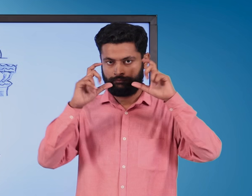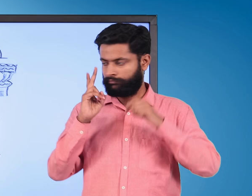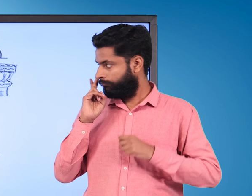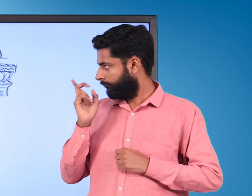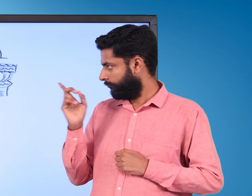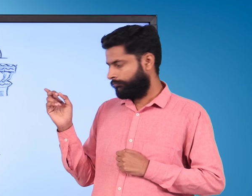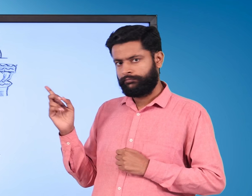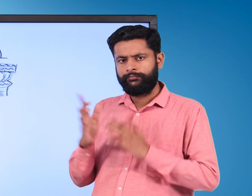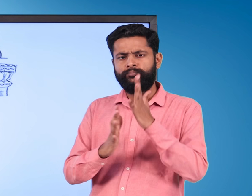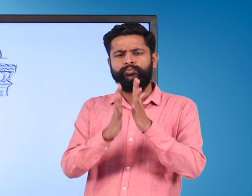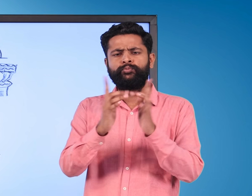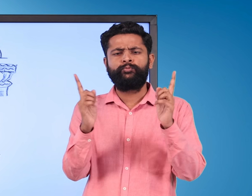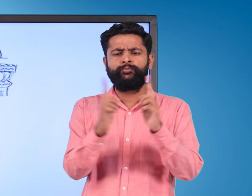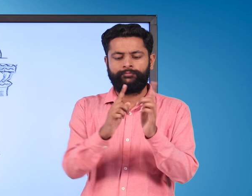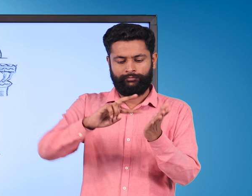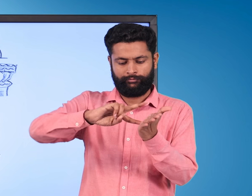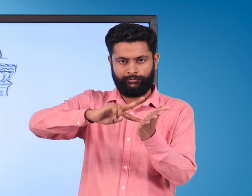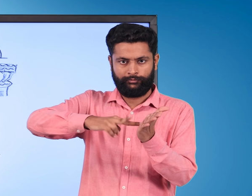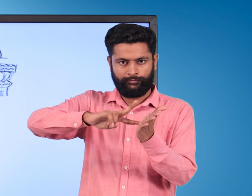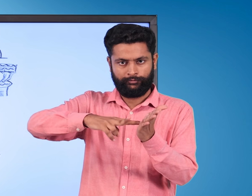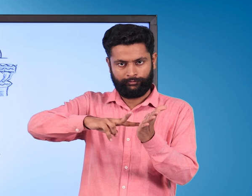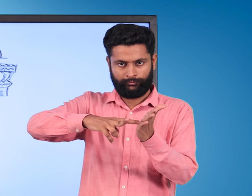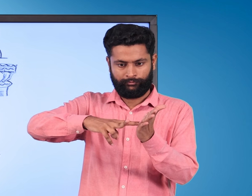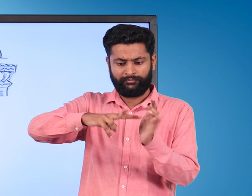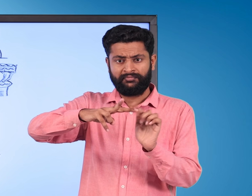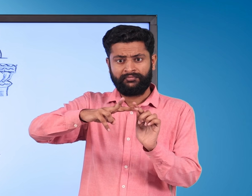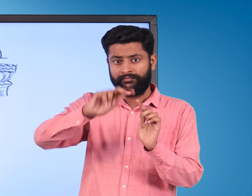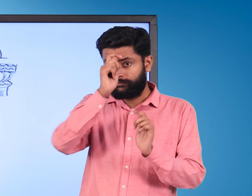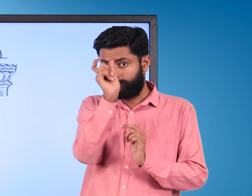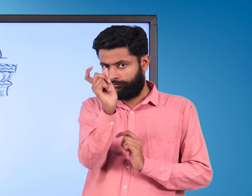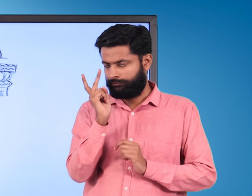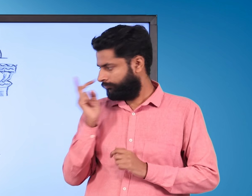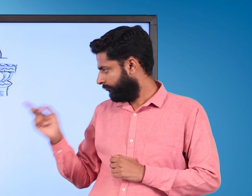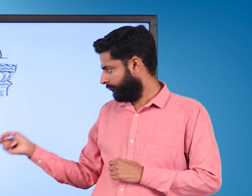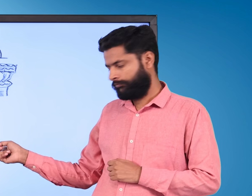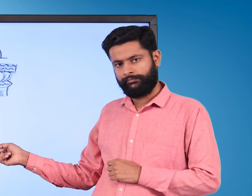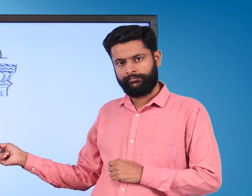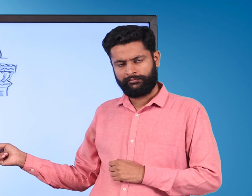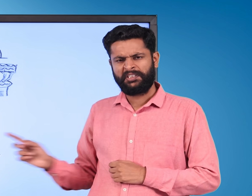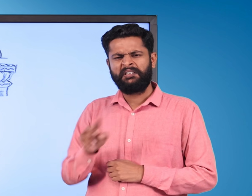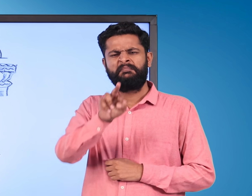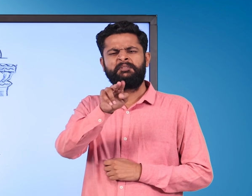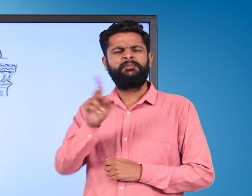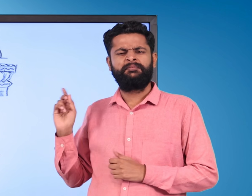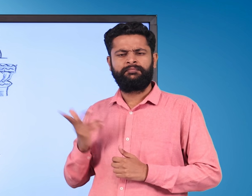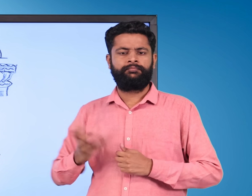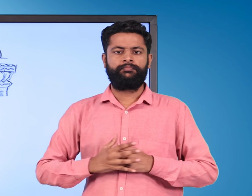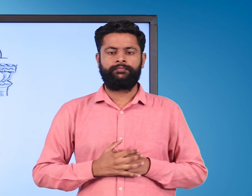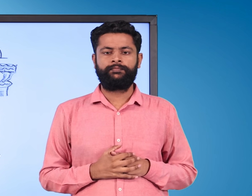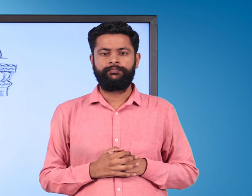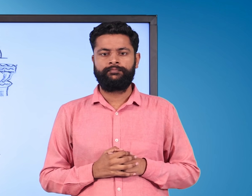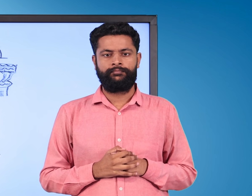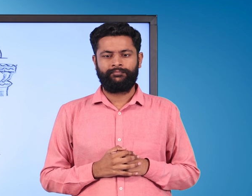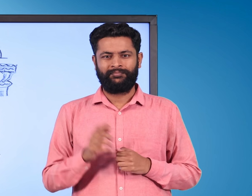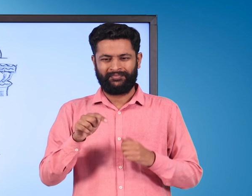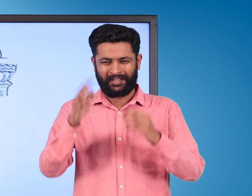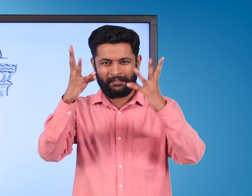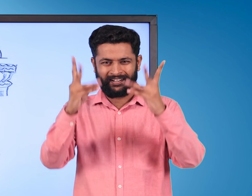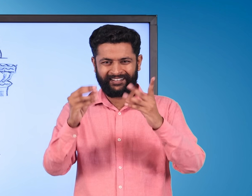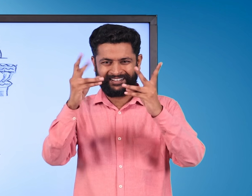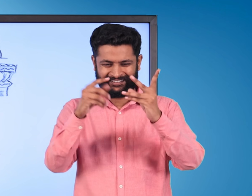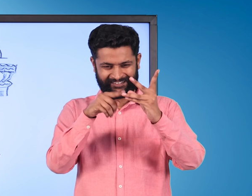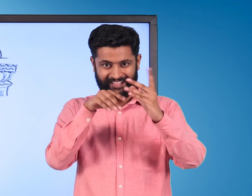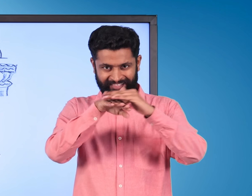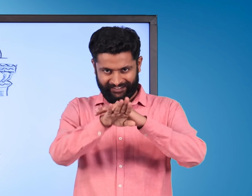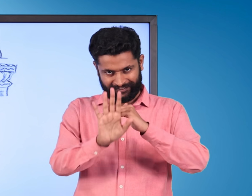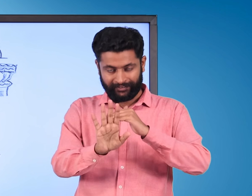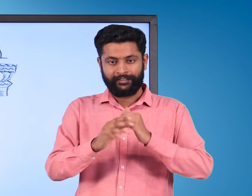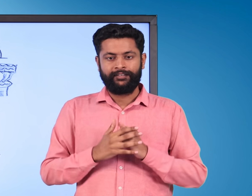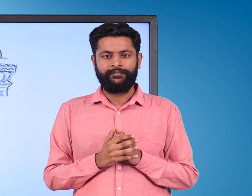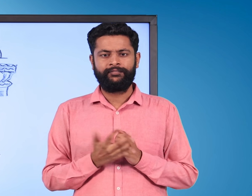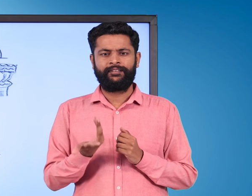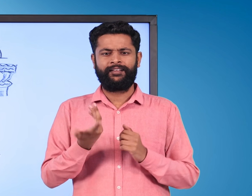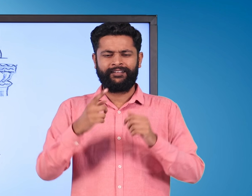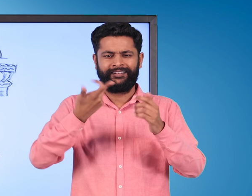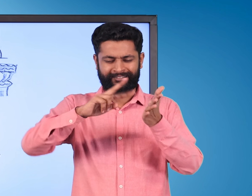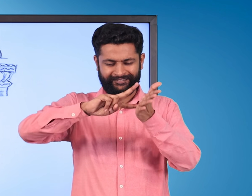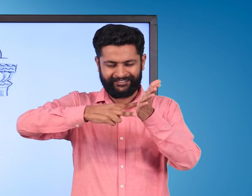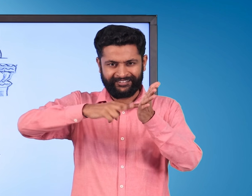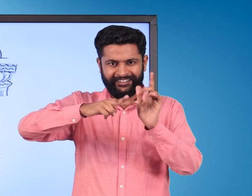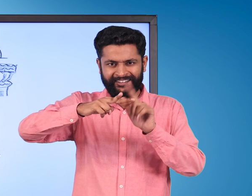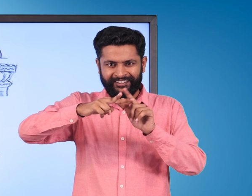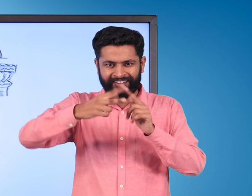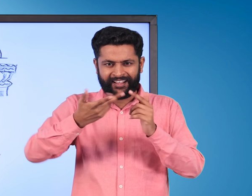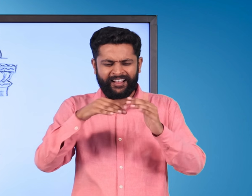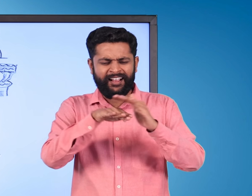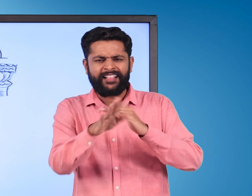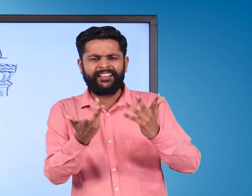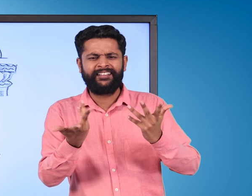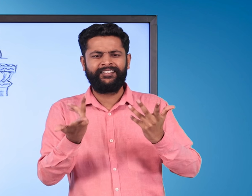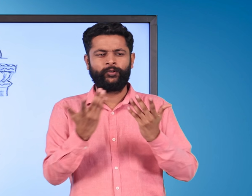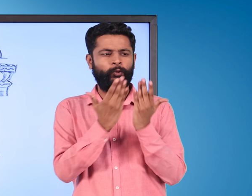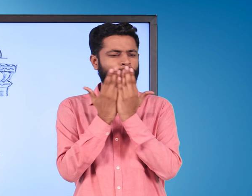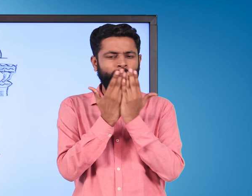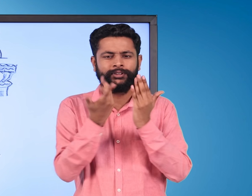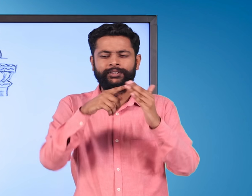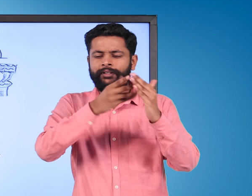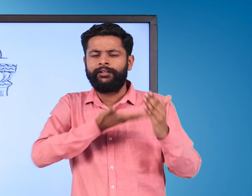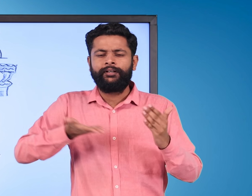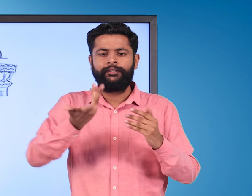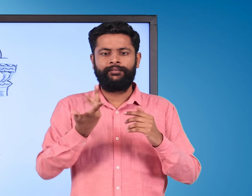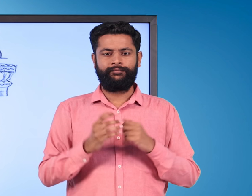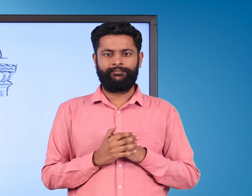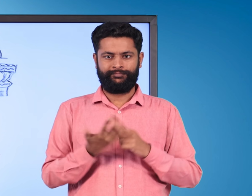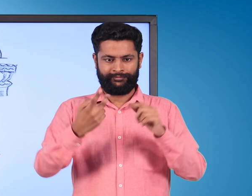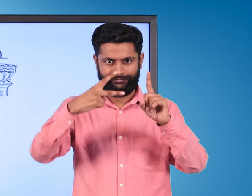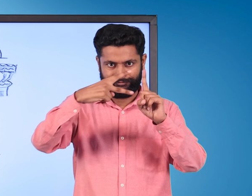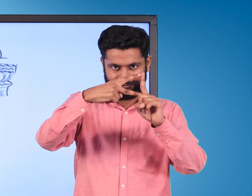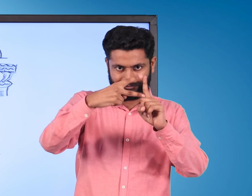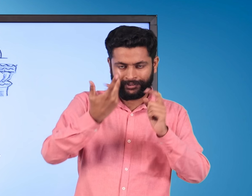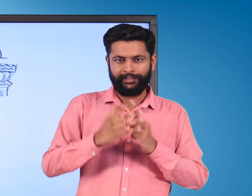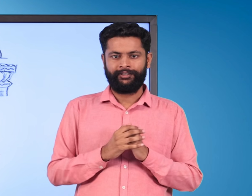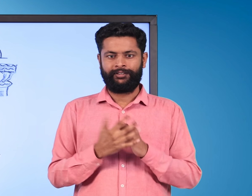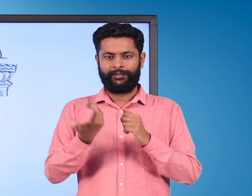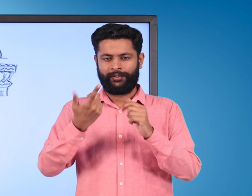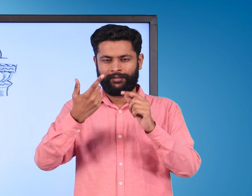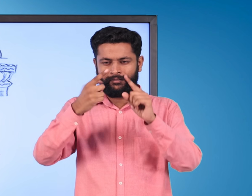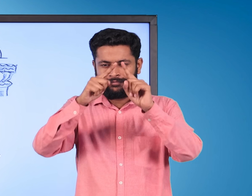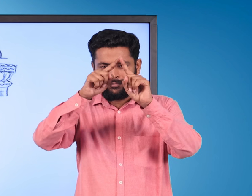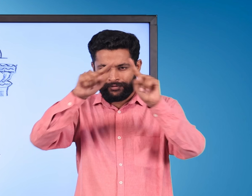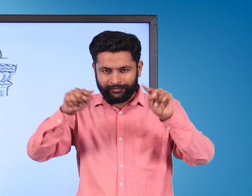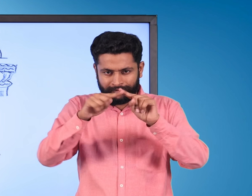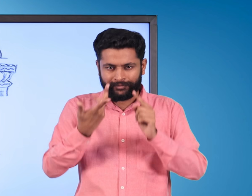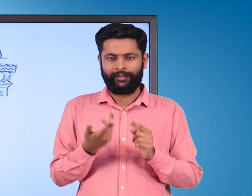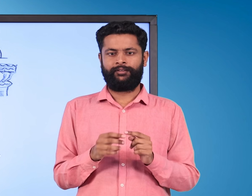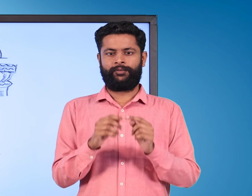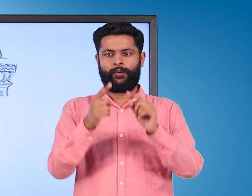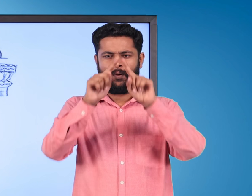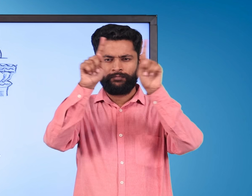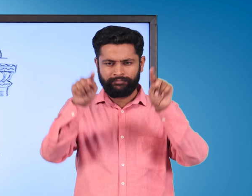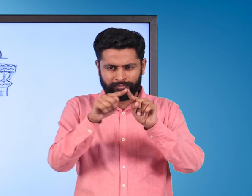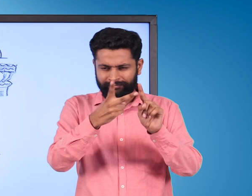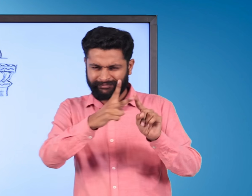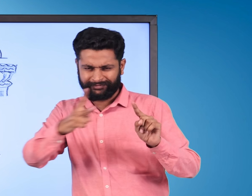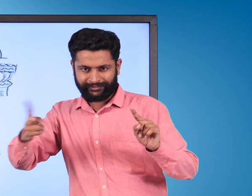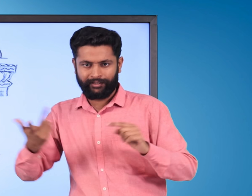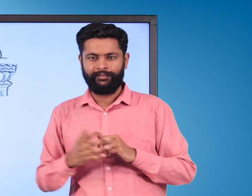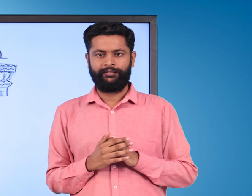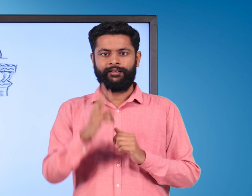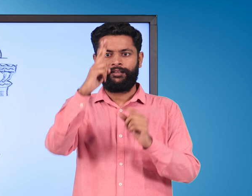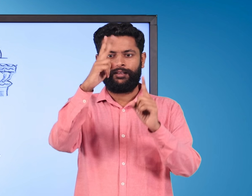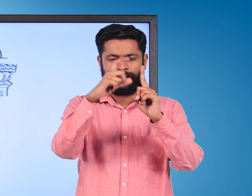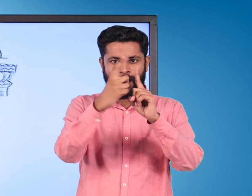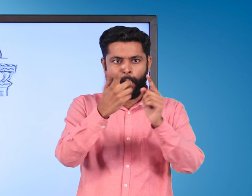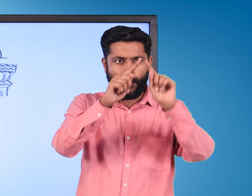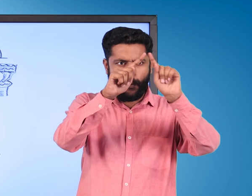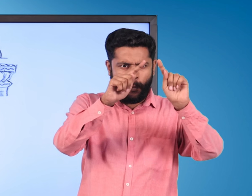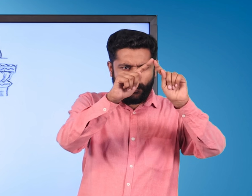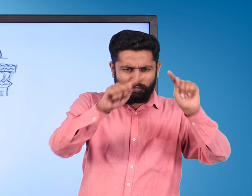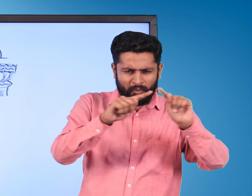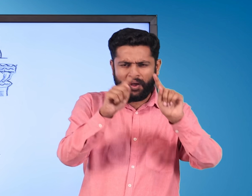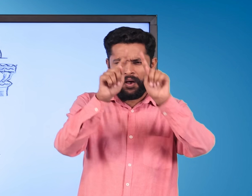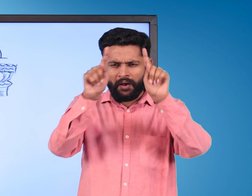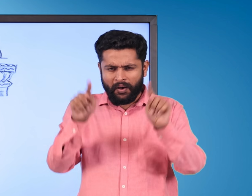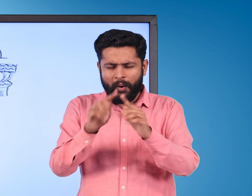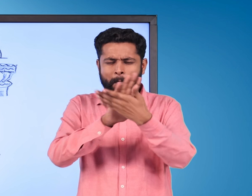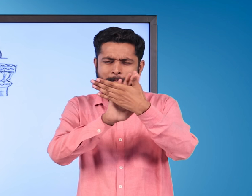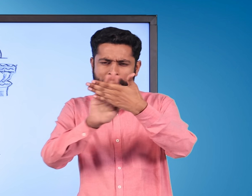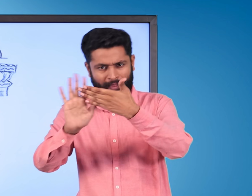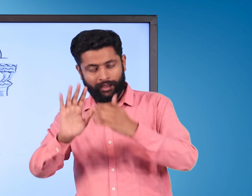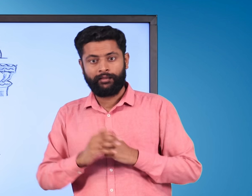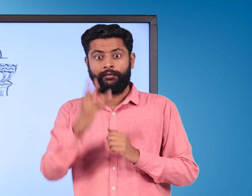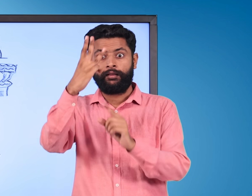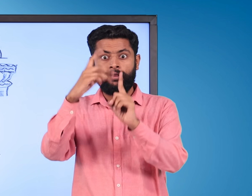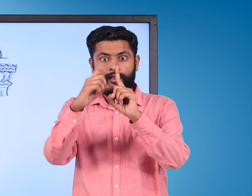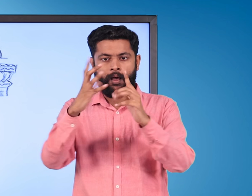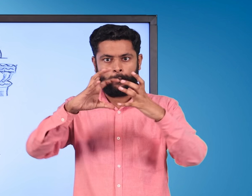This sign means geometry. The branch of mathematics in which we study shapes figures in two dimensions